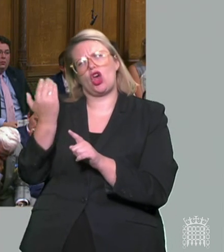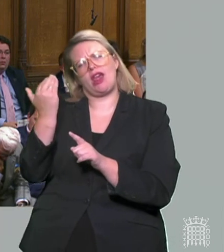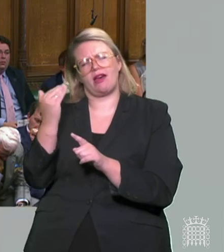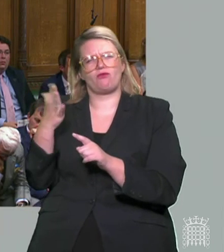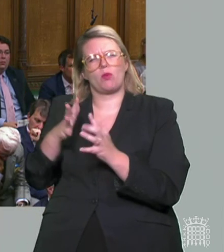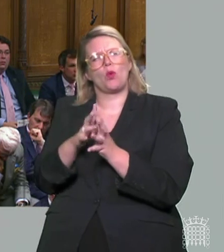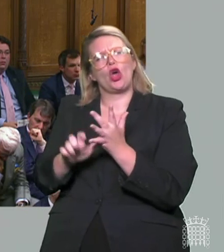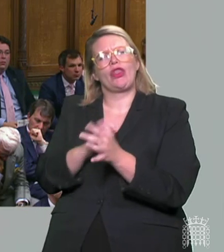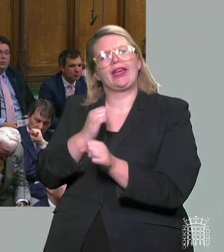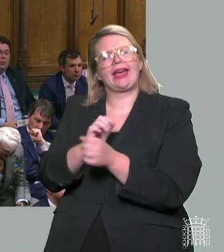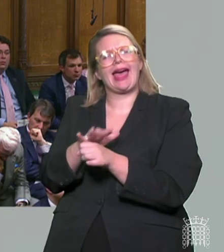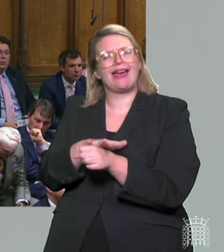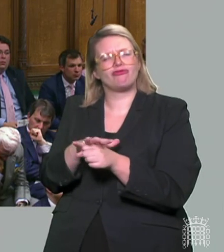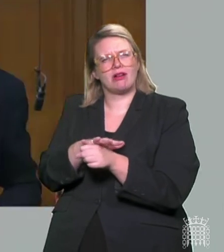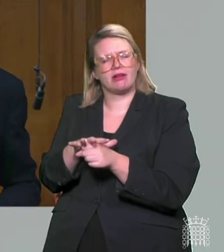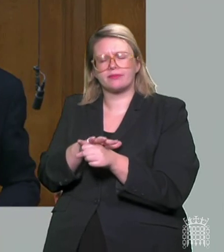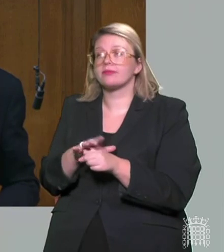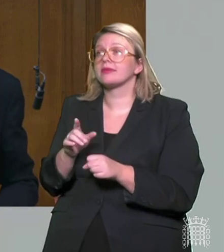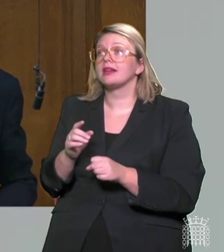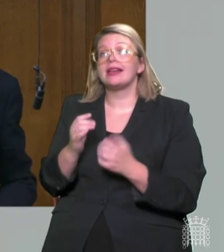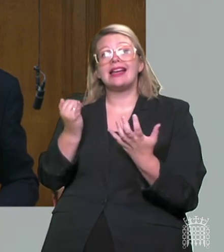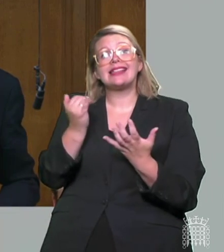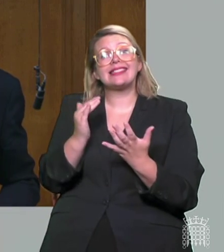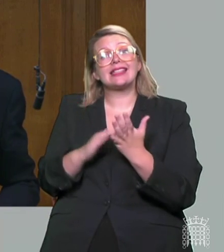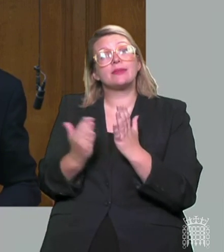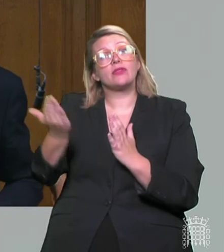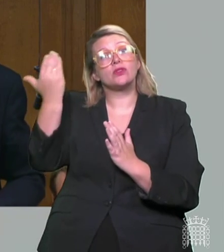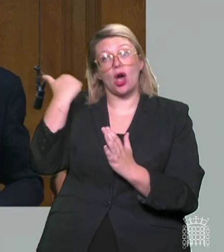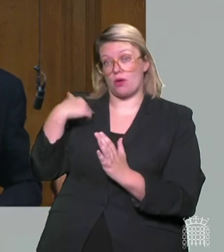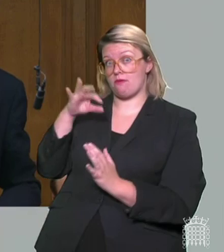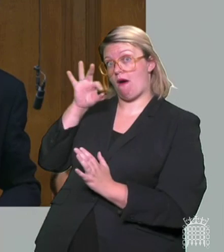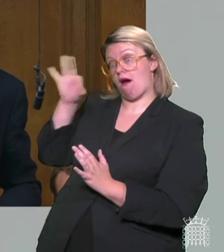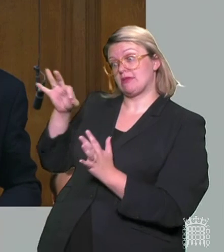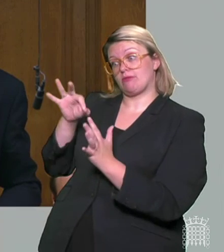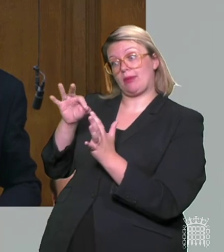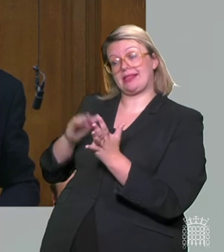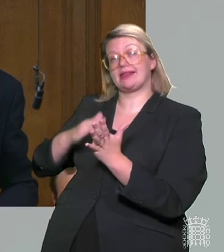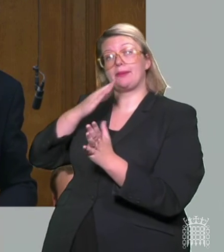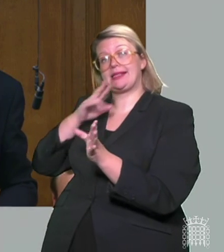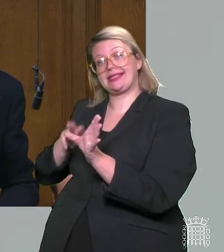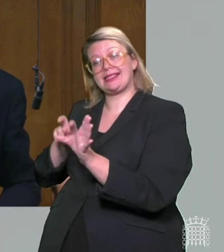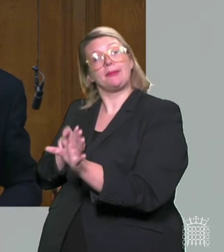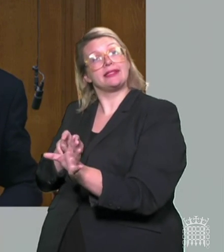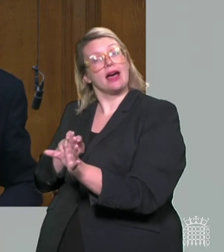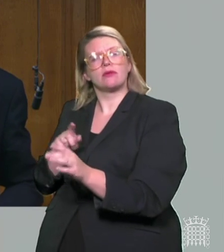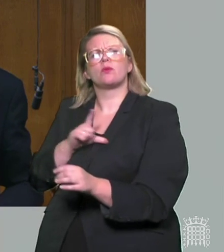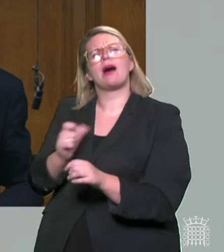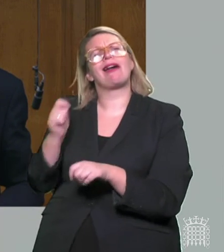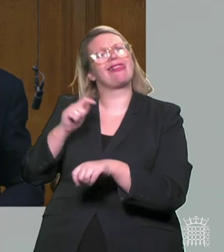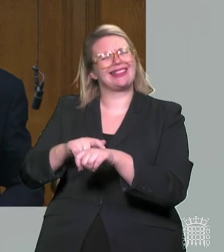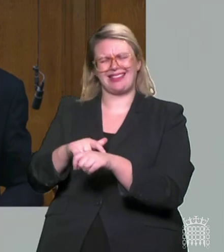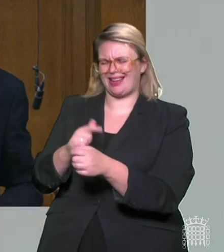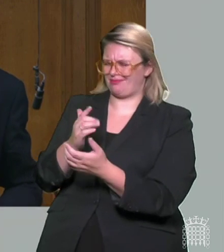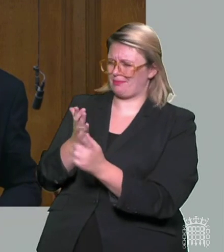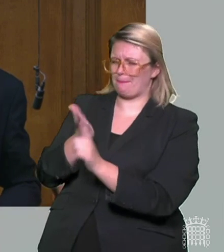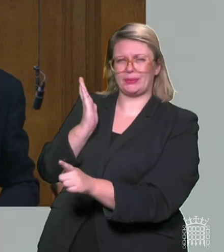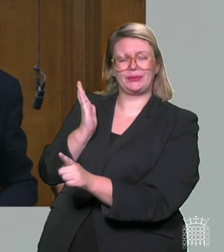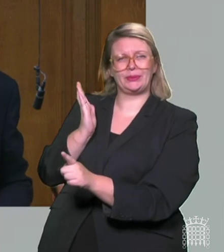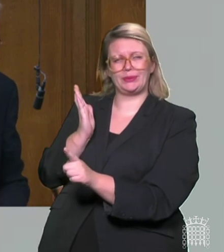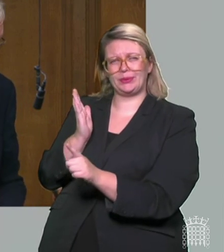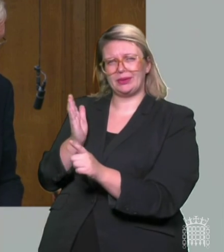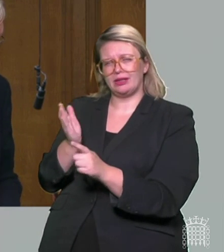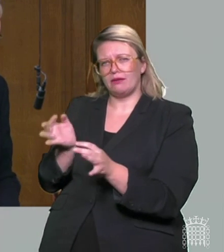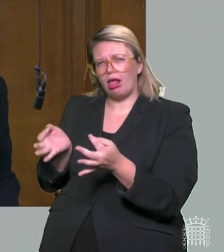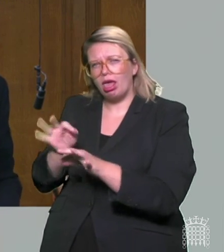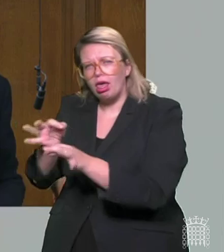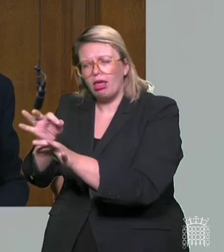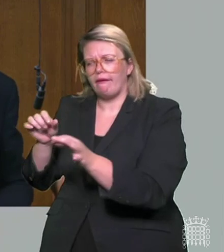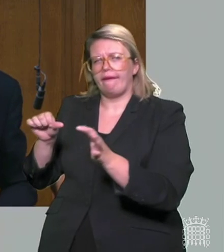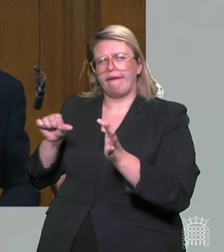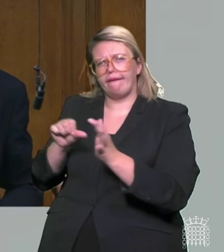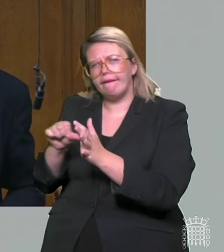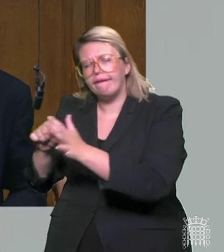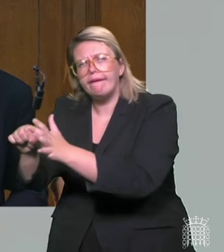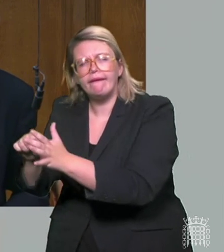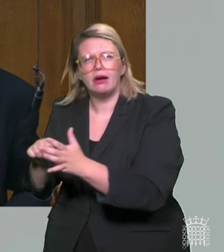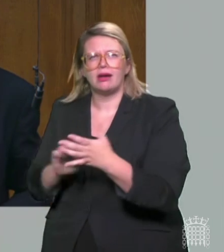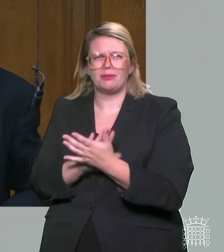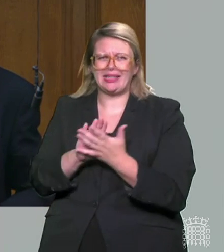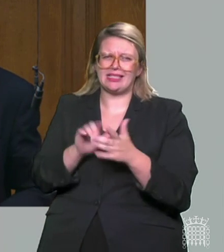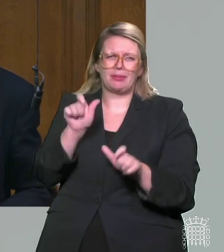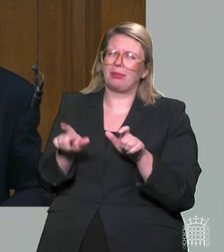Six months ago, I called on the Prime Minister to resign because even then it was clear that his approach to leadership and integrity was already creating a pipeline of problems that would paralyse proper government.